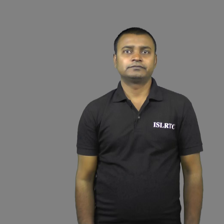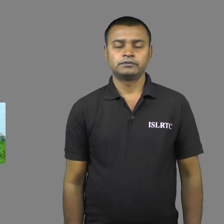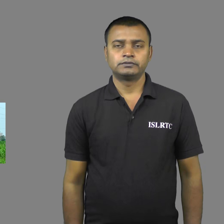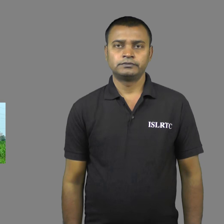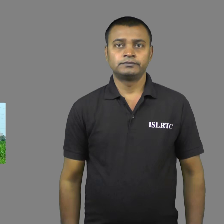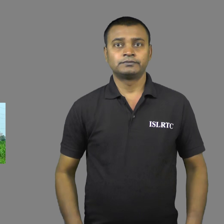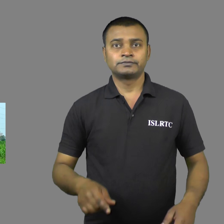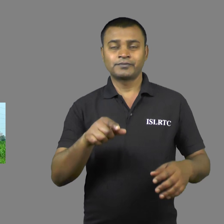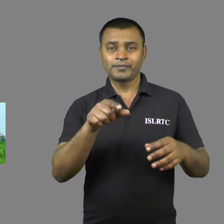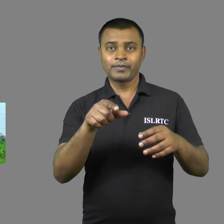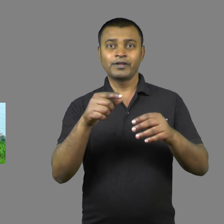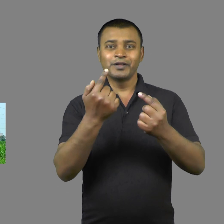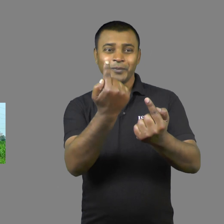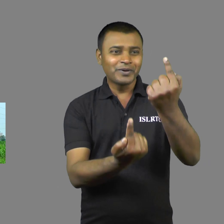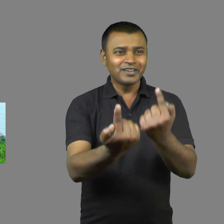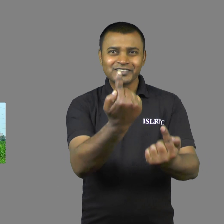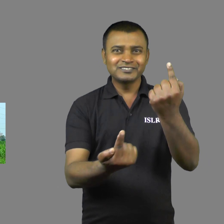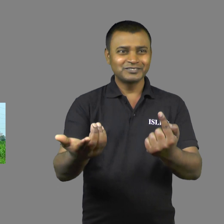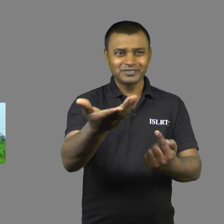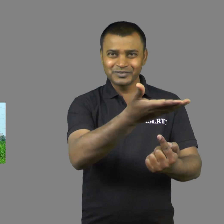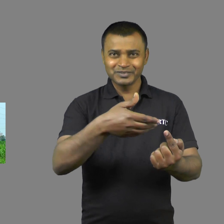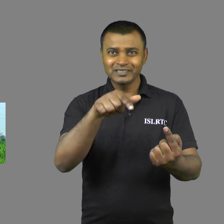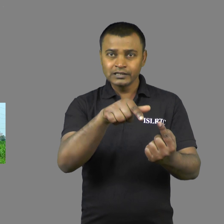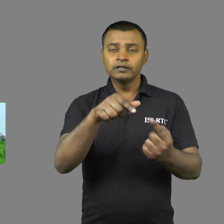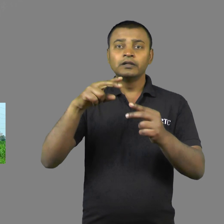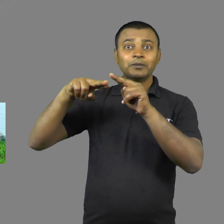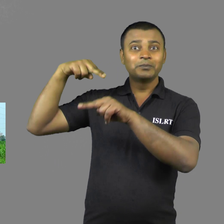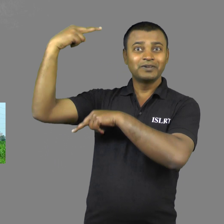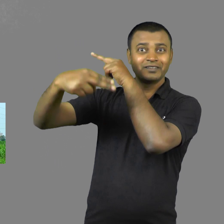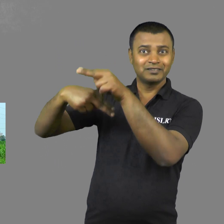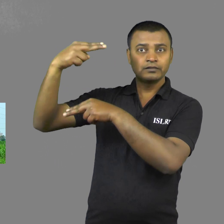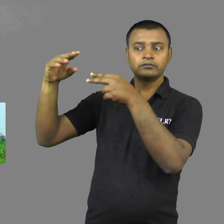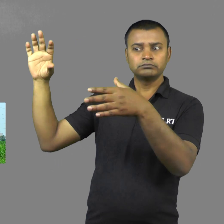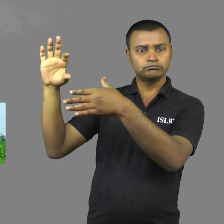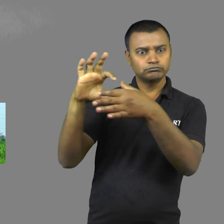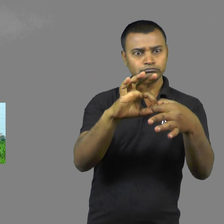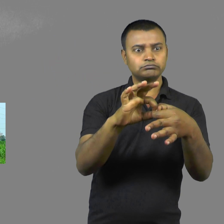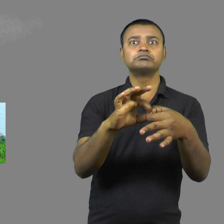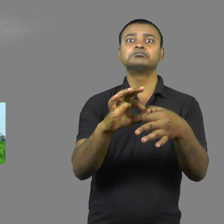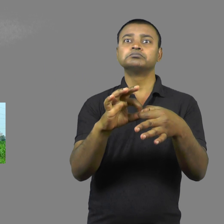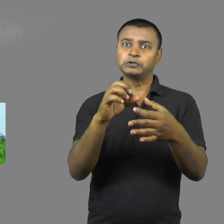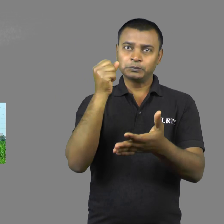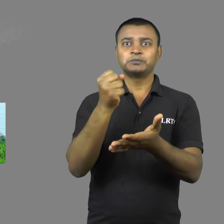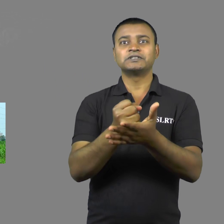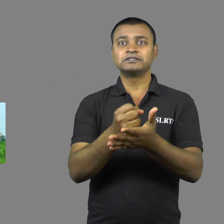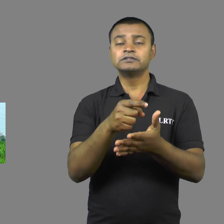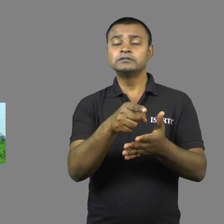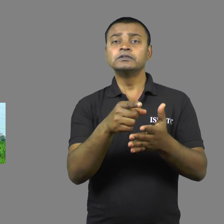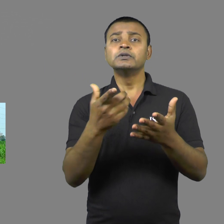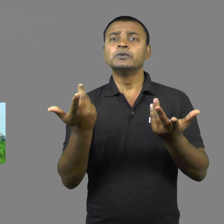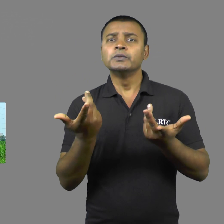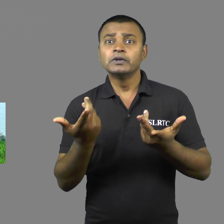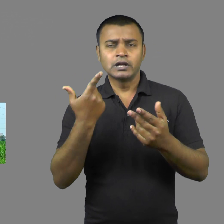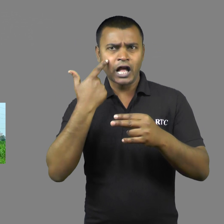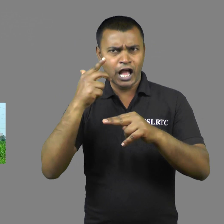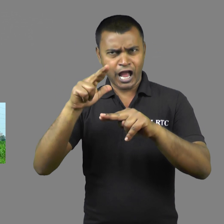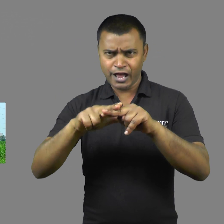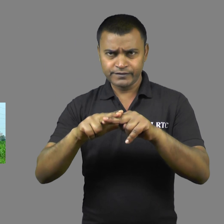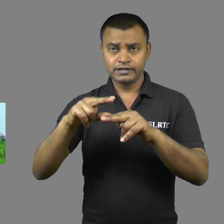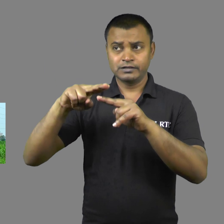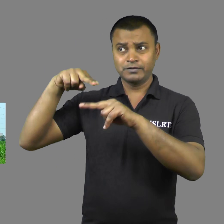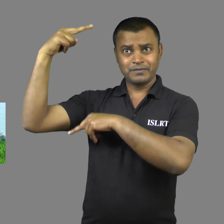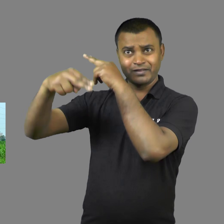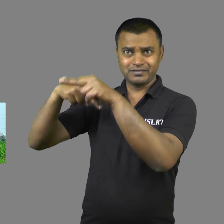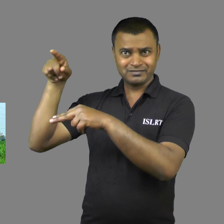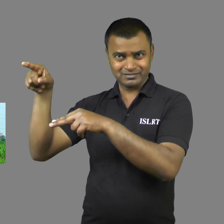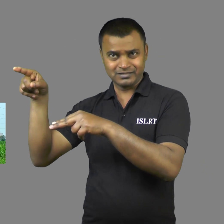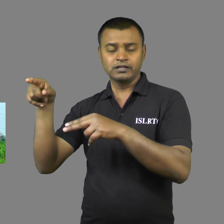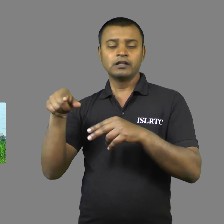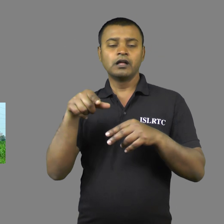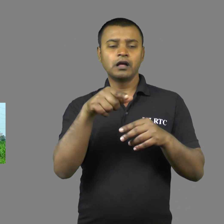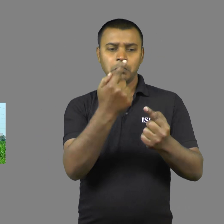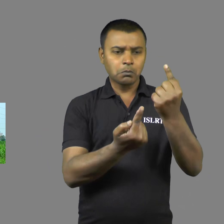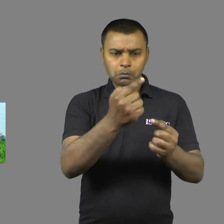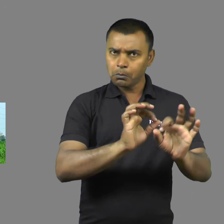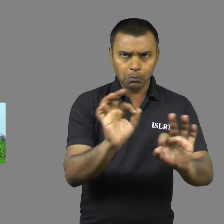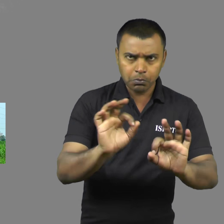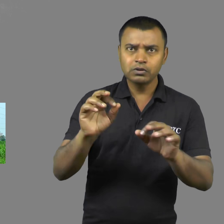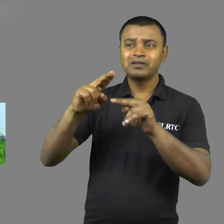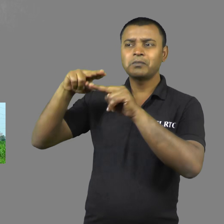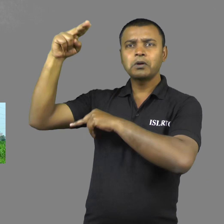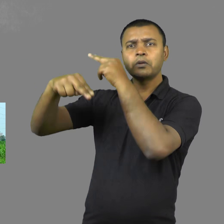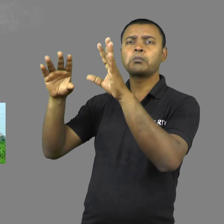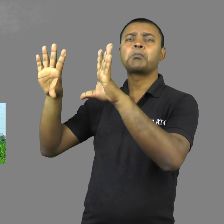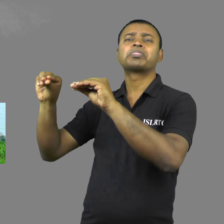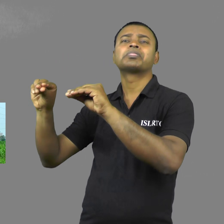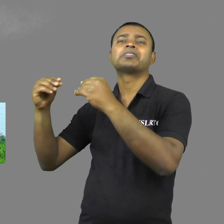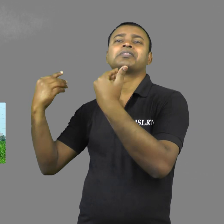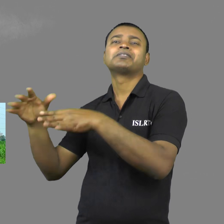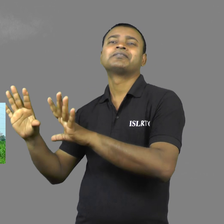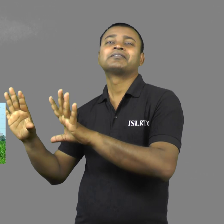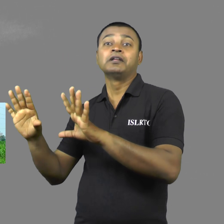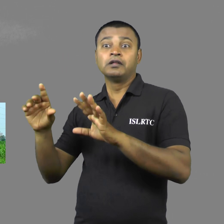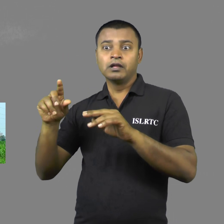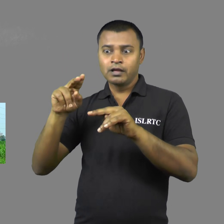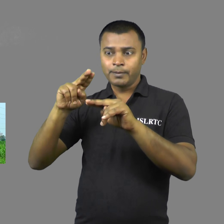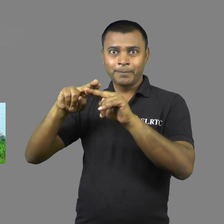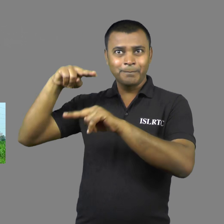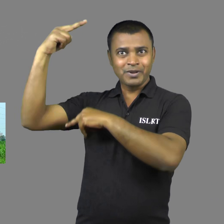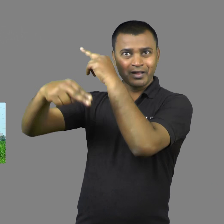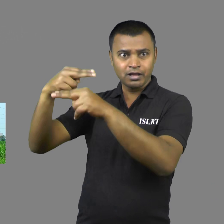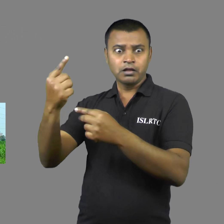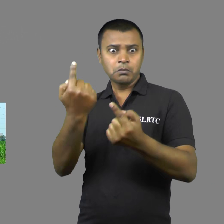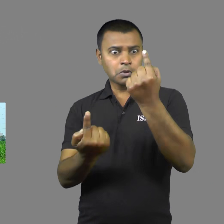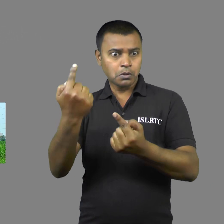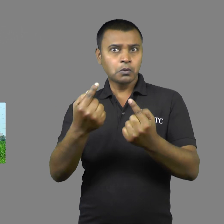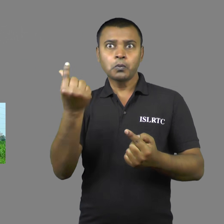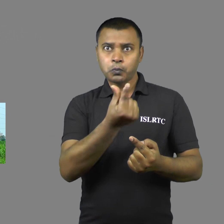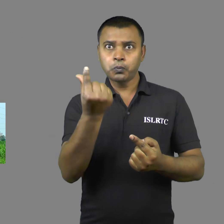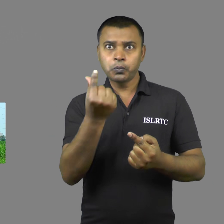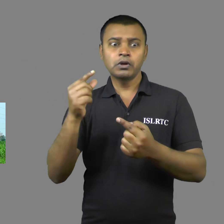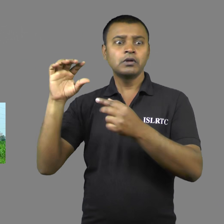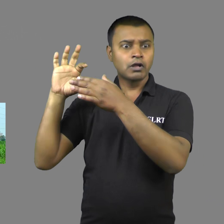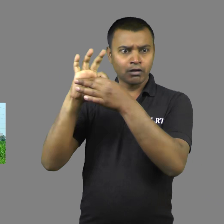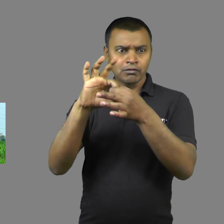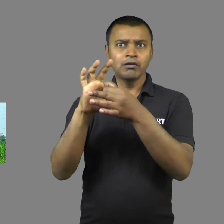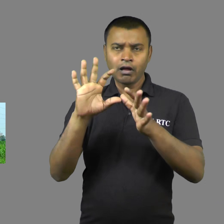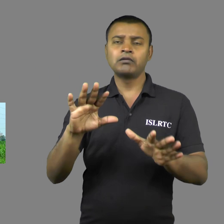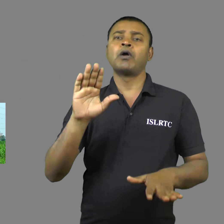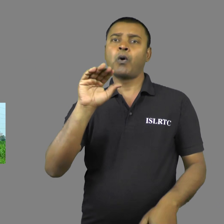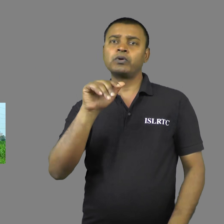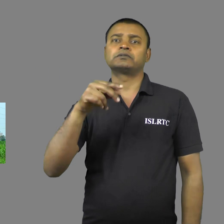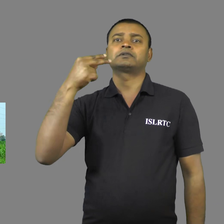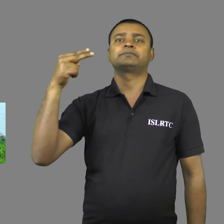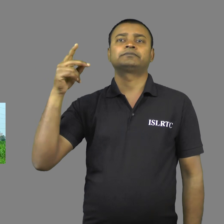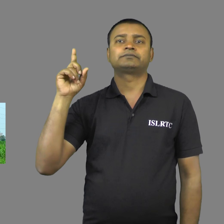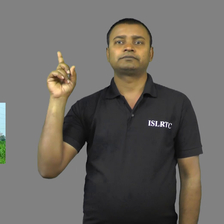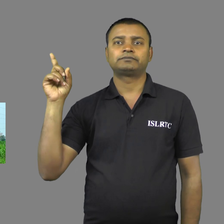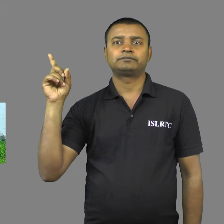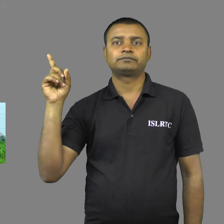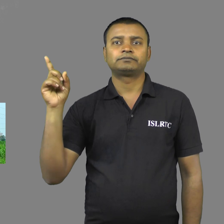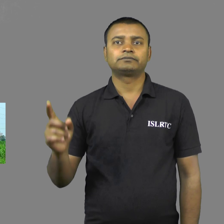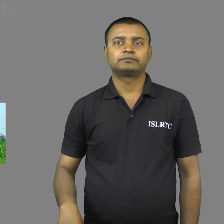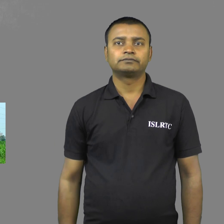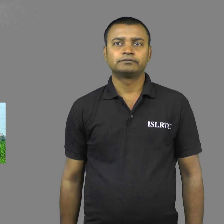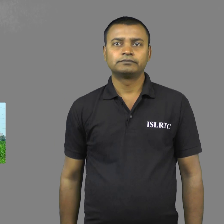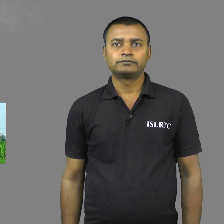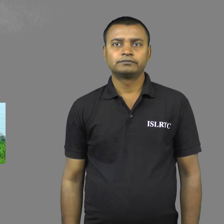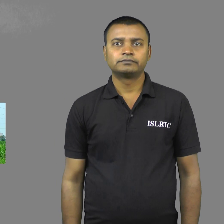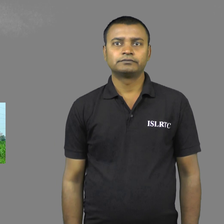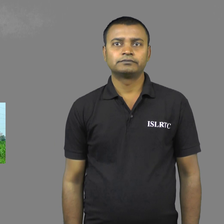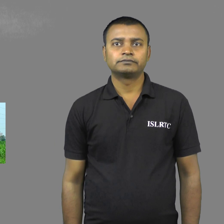Agro based industry